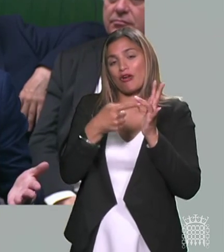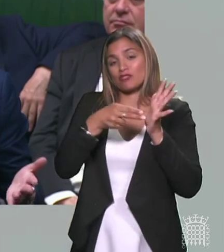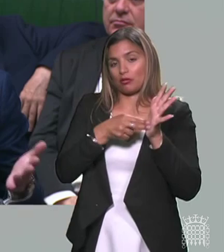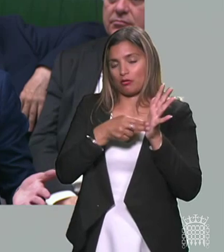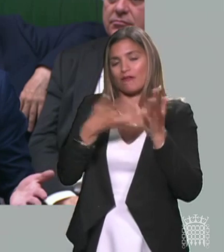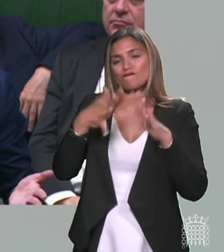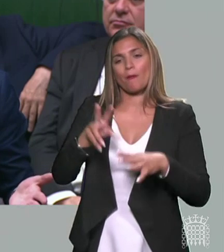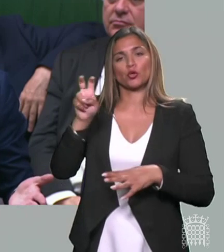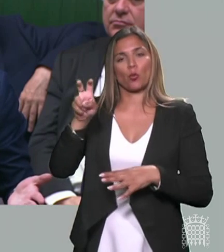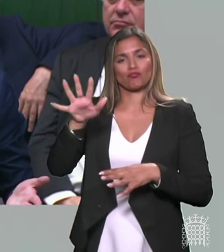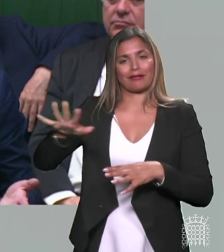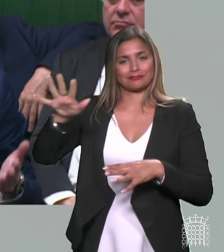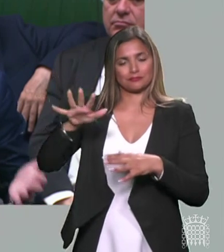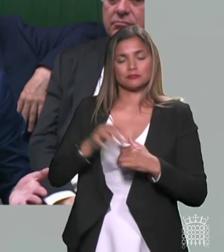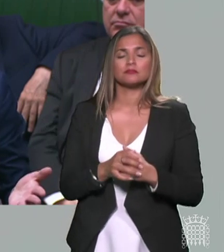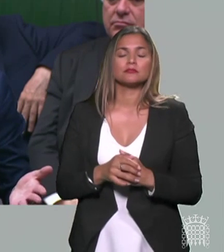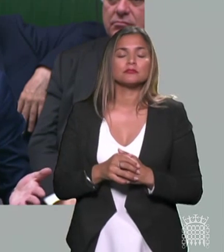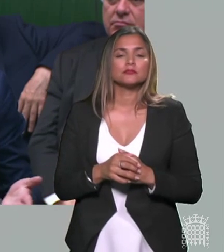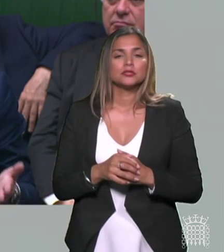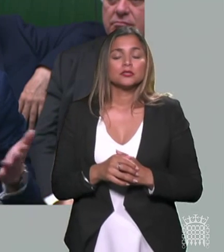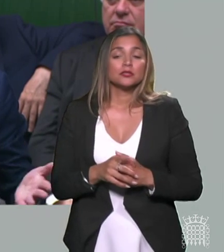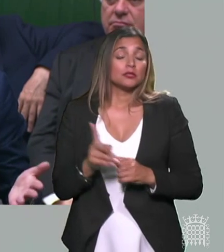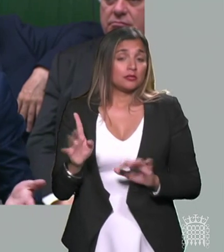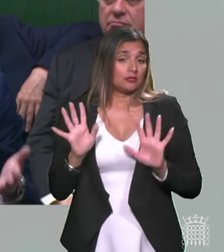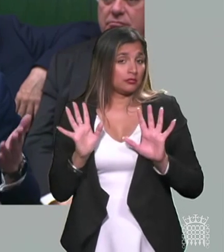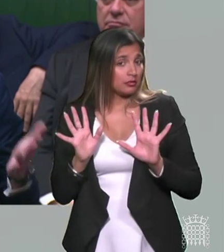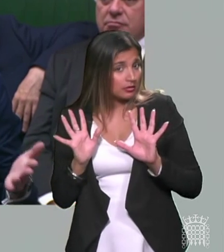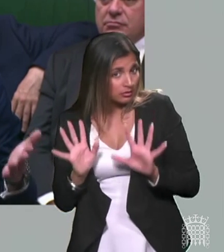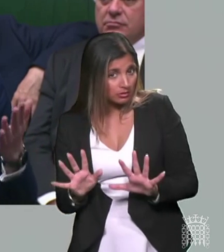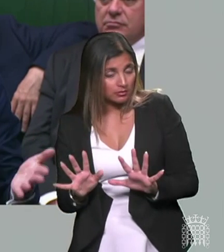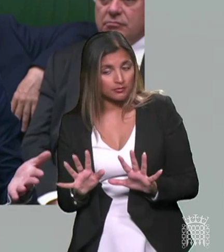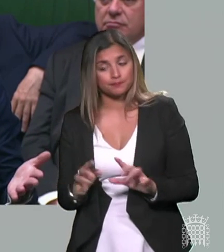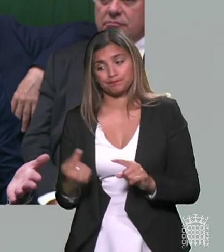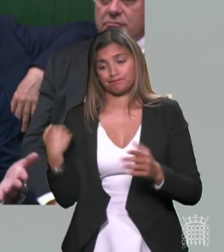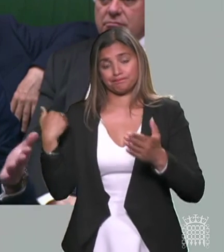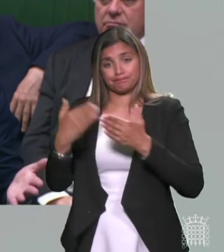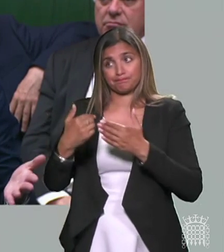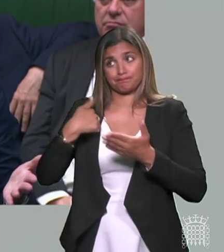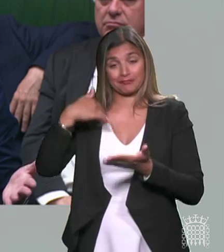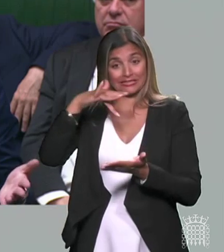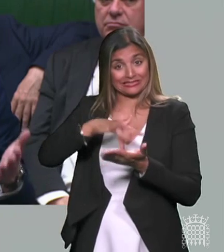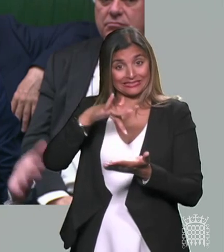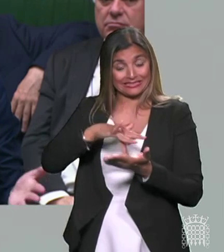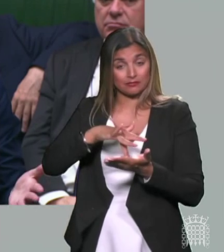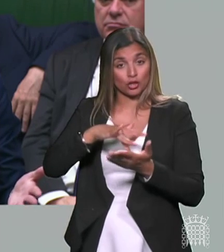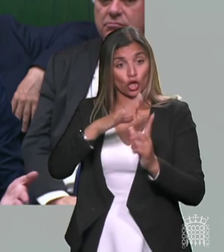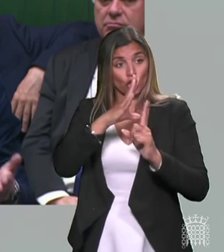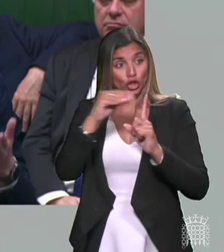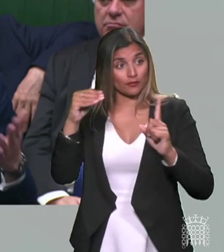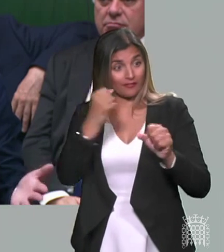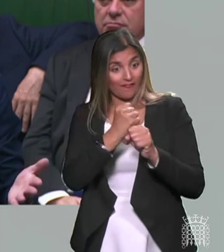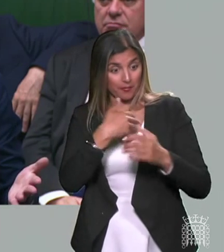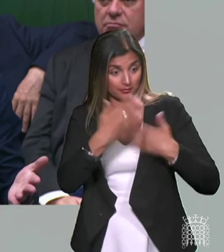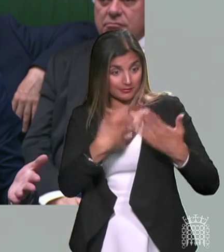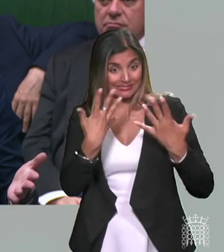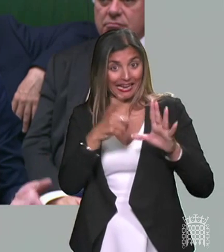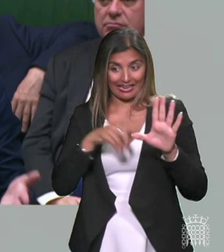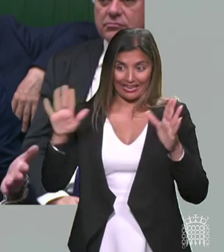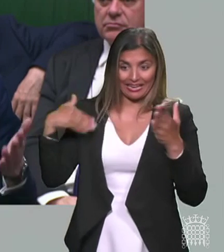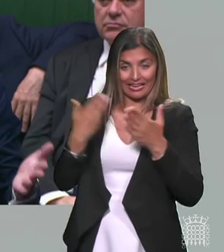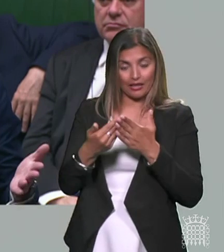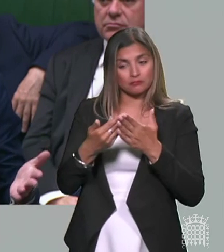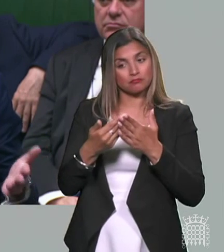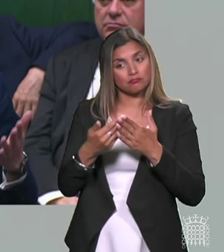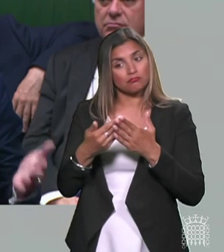The number of workless households in our city has halved over the past decade of Conservatives in government.